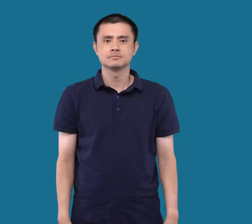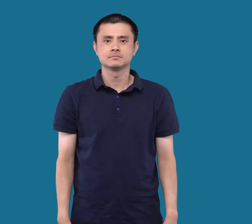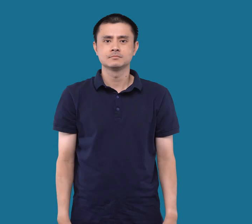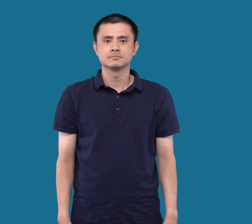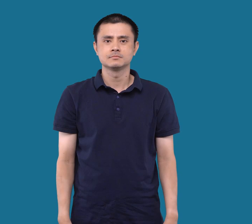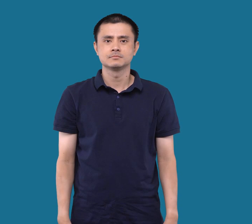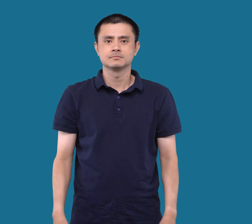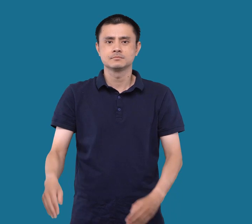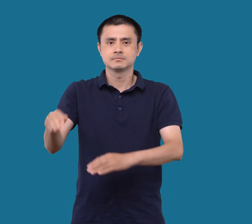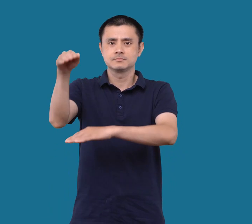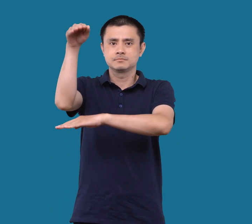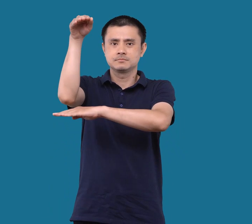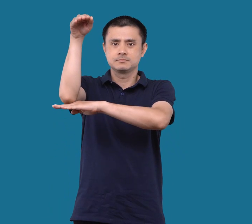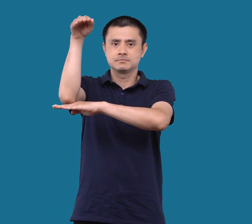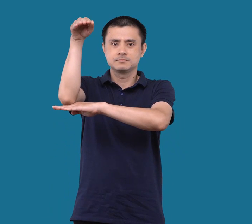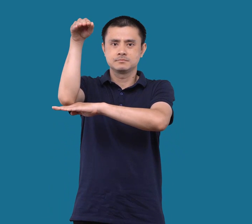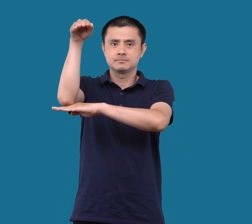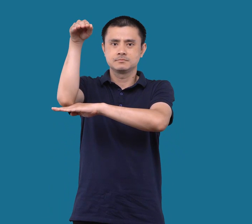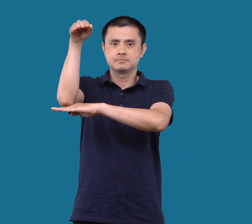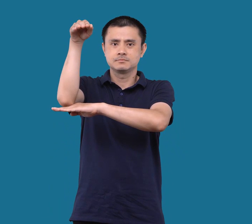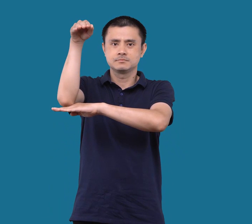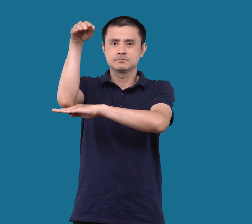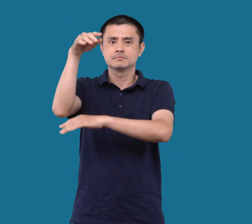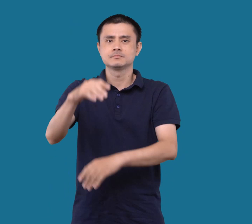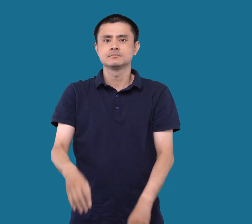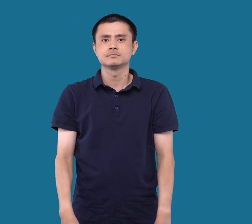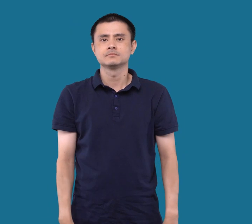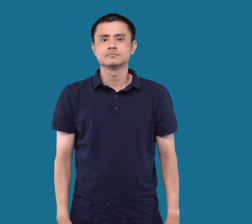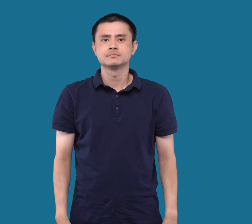cột đèn